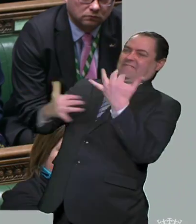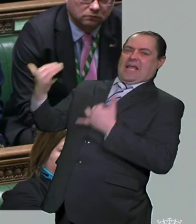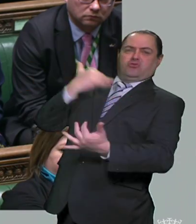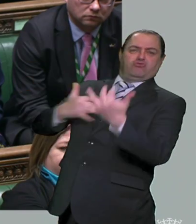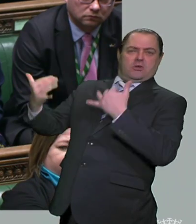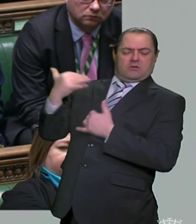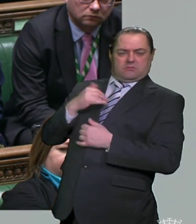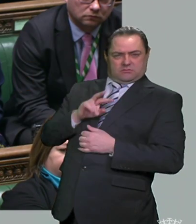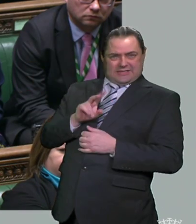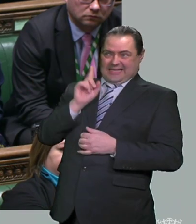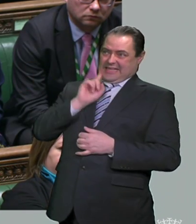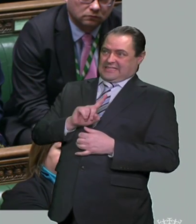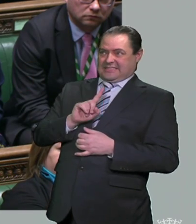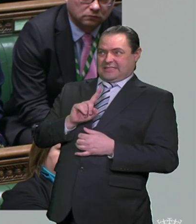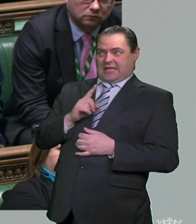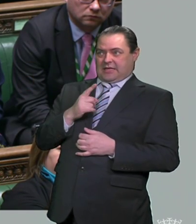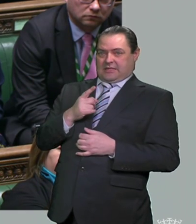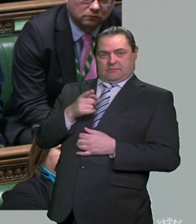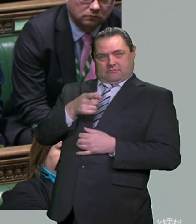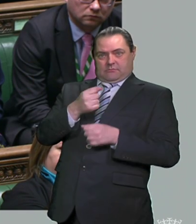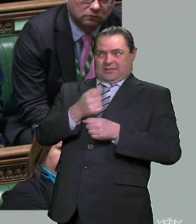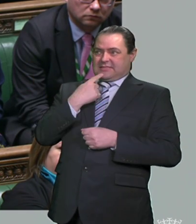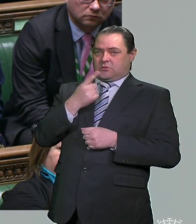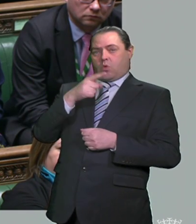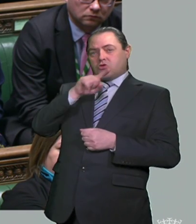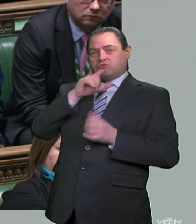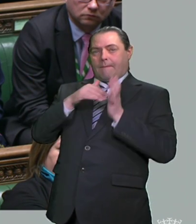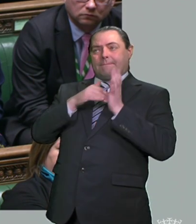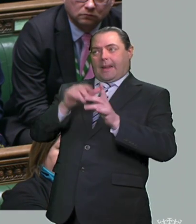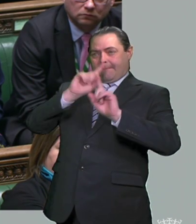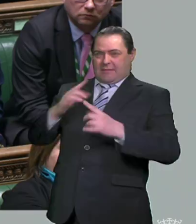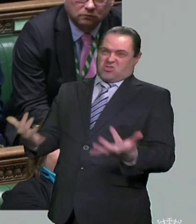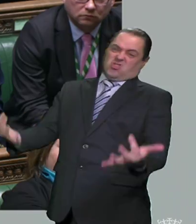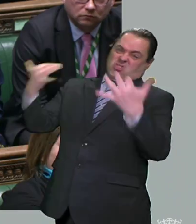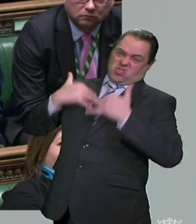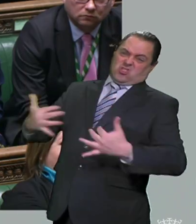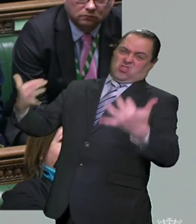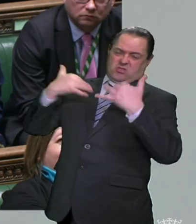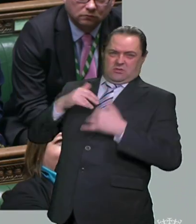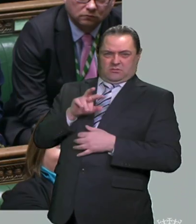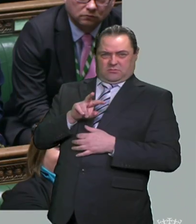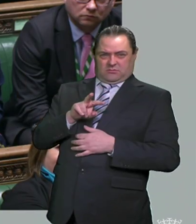Just yesterday, this Tory Government said that 100 million people could be coming to these shores.